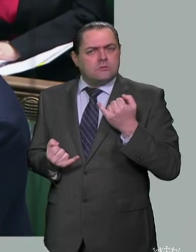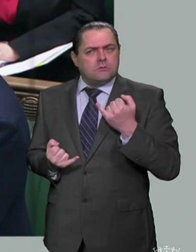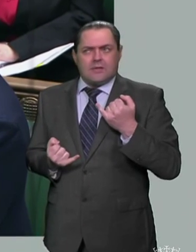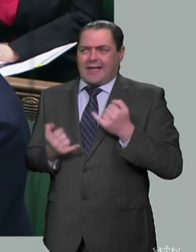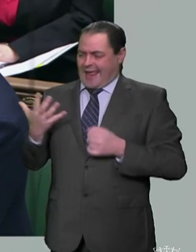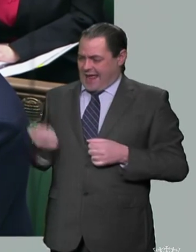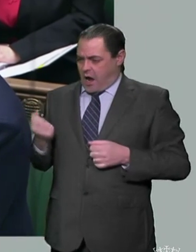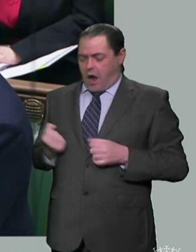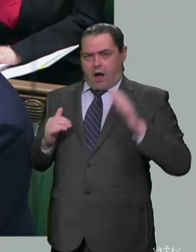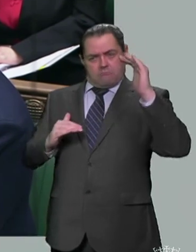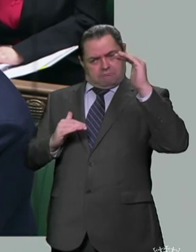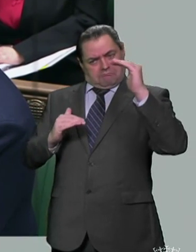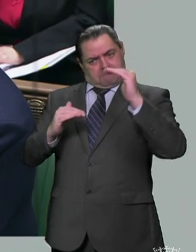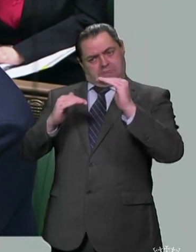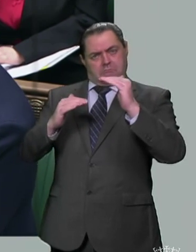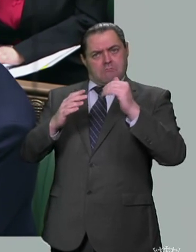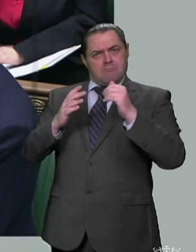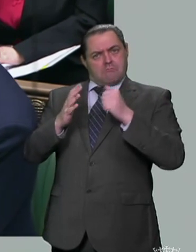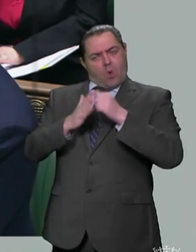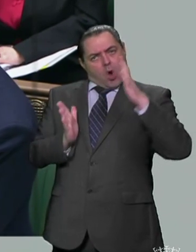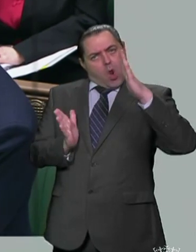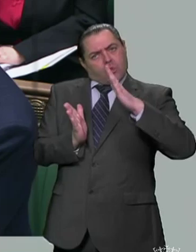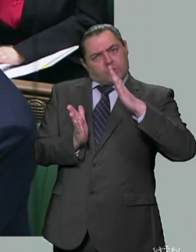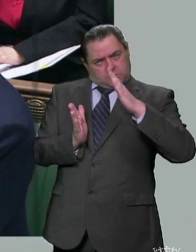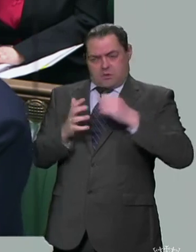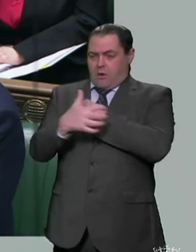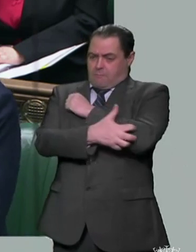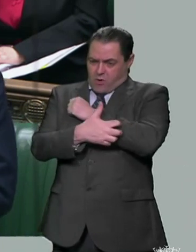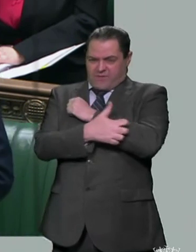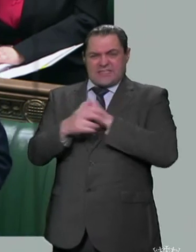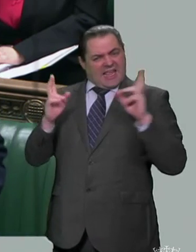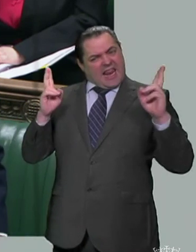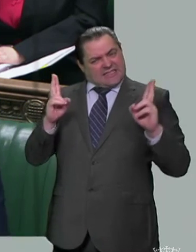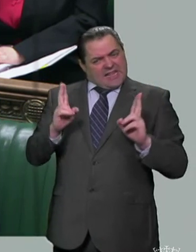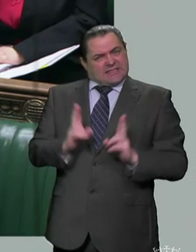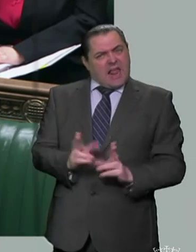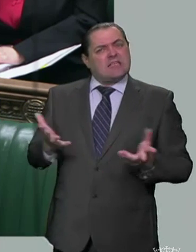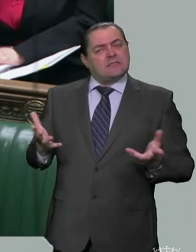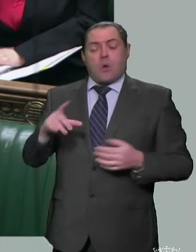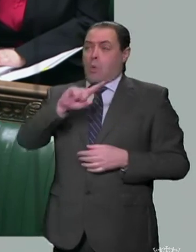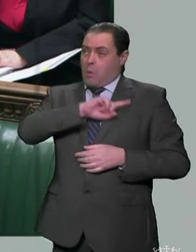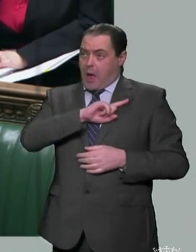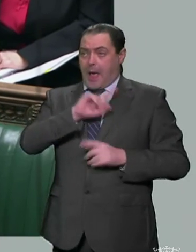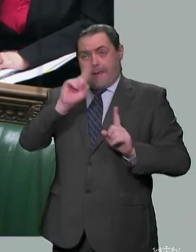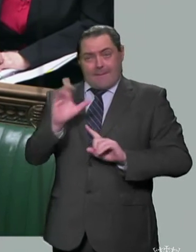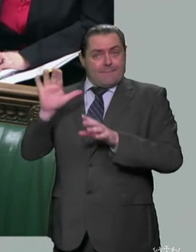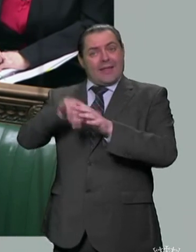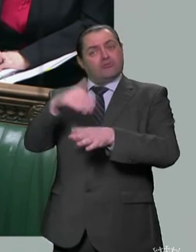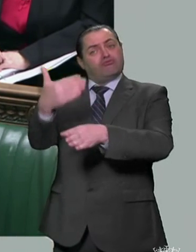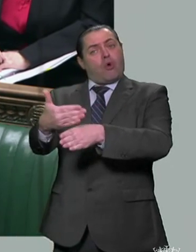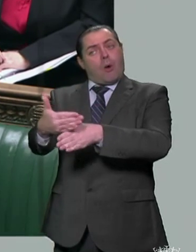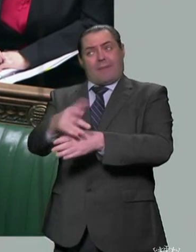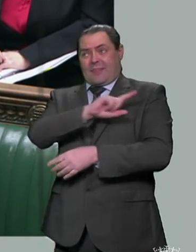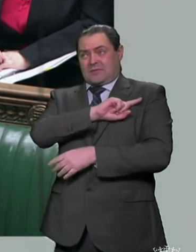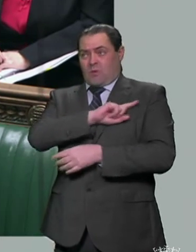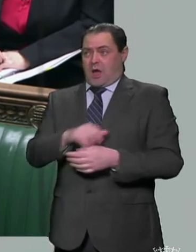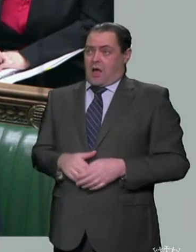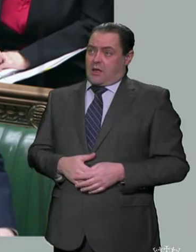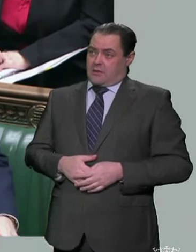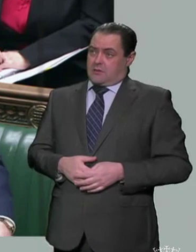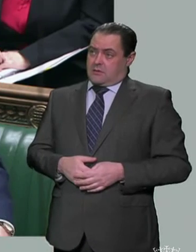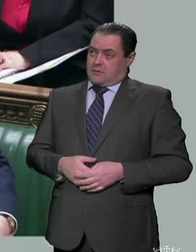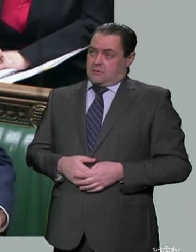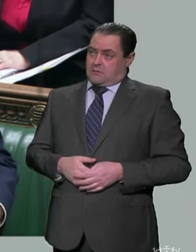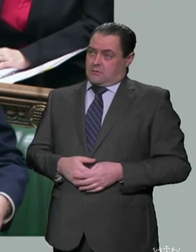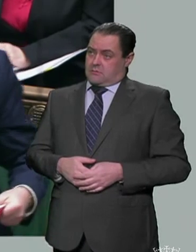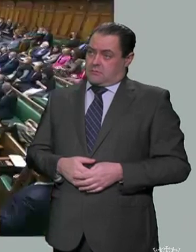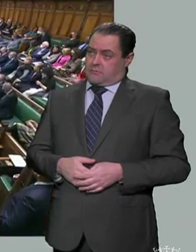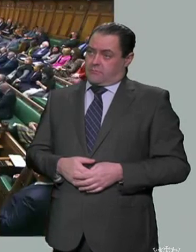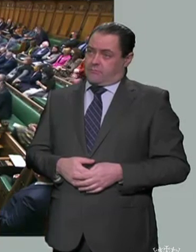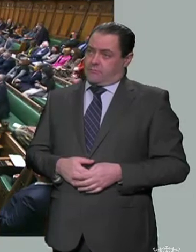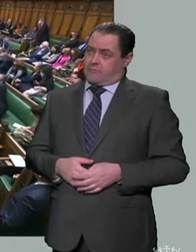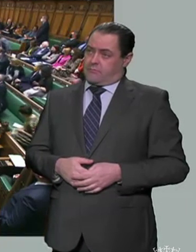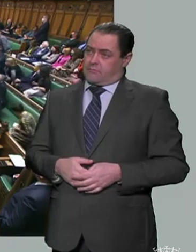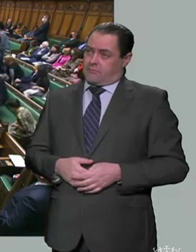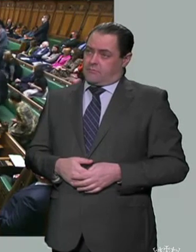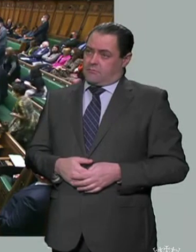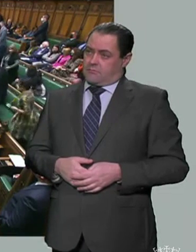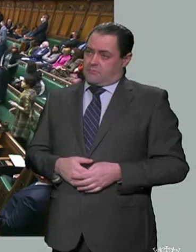Income inequality is down and poverty is down, and I will tell you why—because we get people in to work.